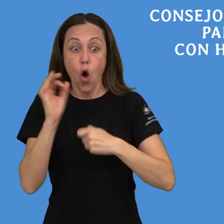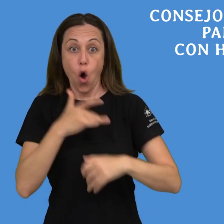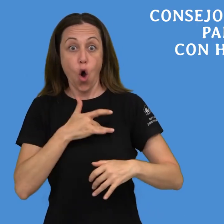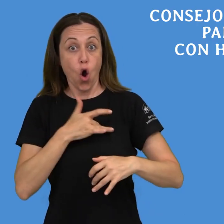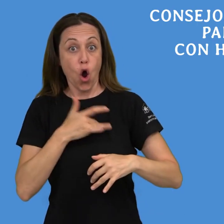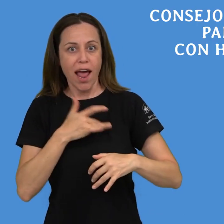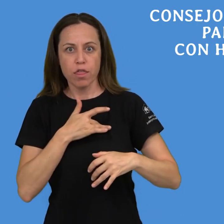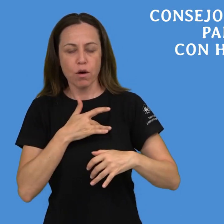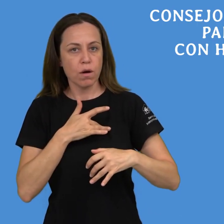corazón